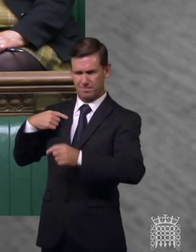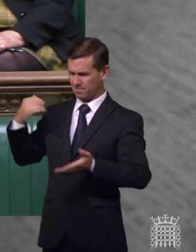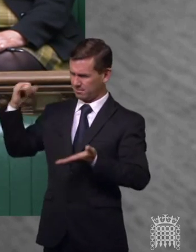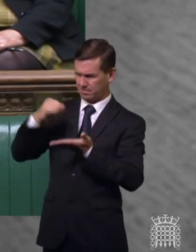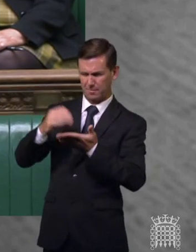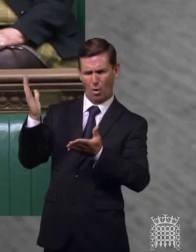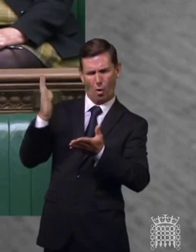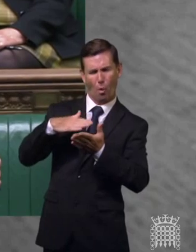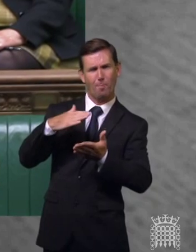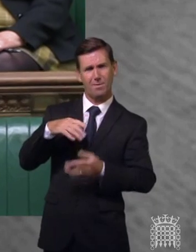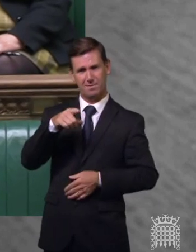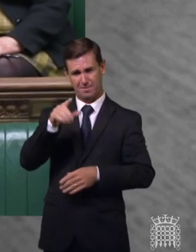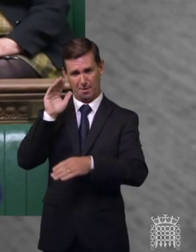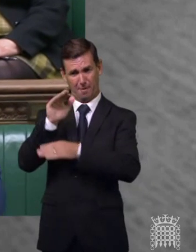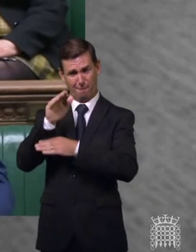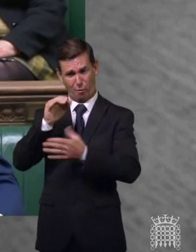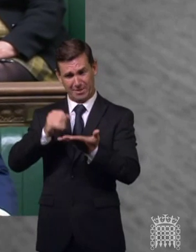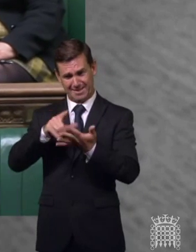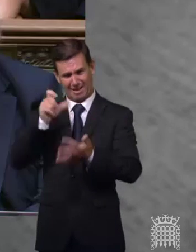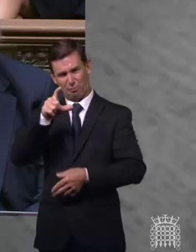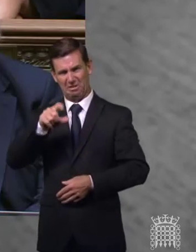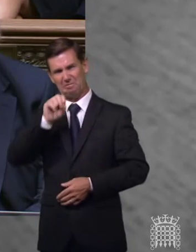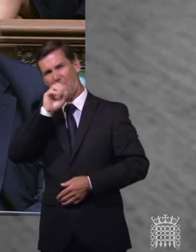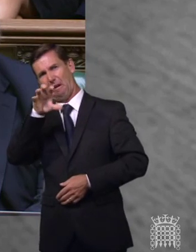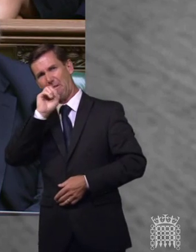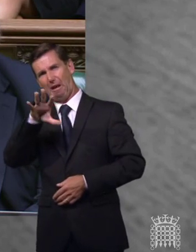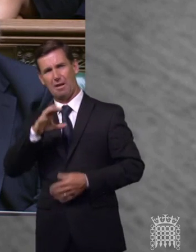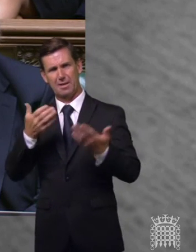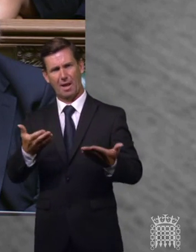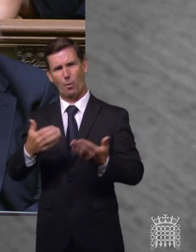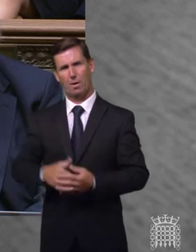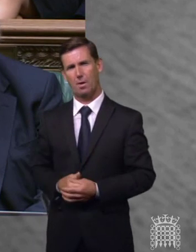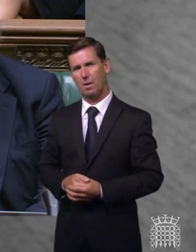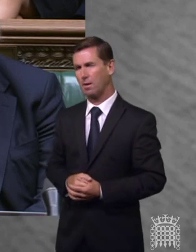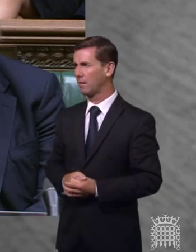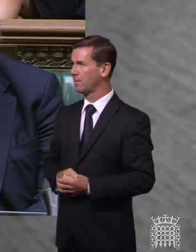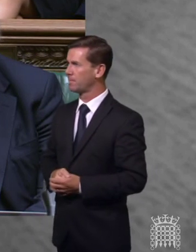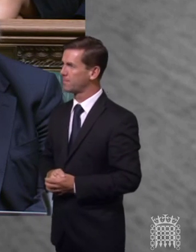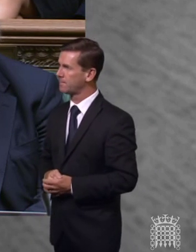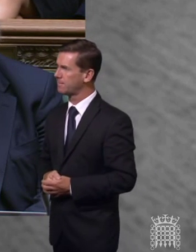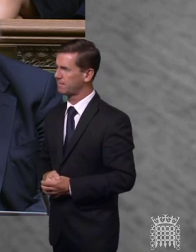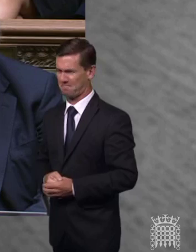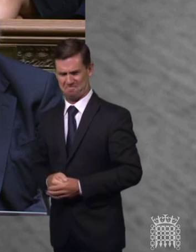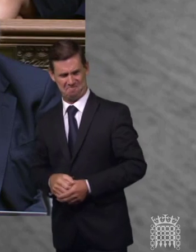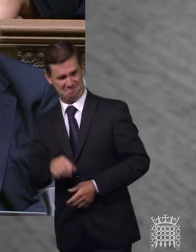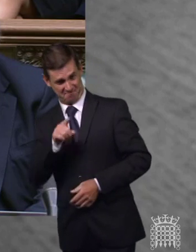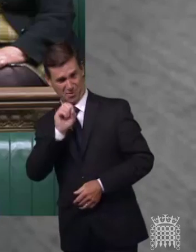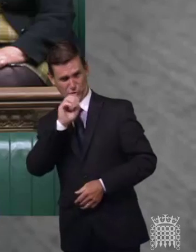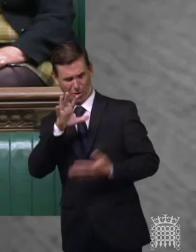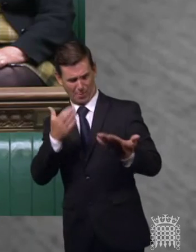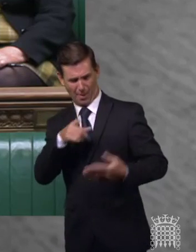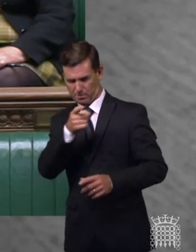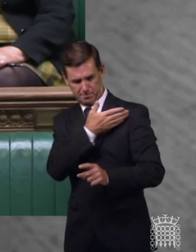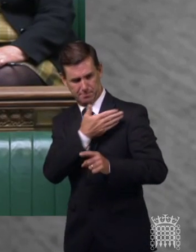The Foreign Secretary is shouting now, but he was silent—